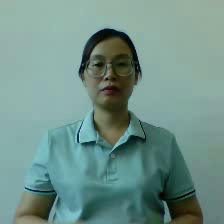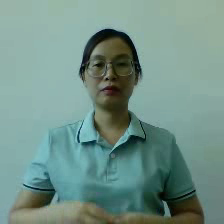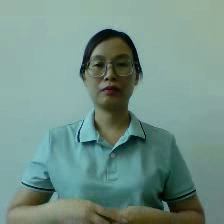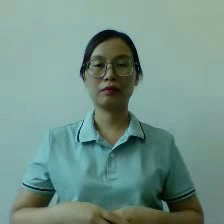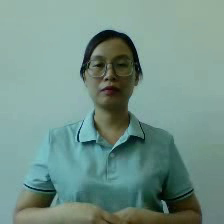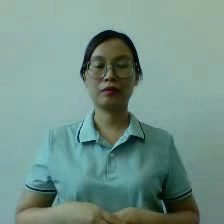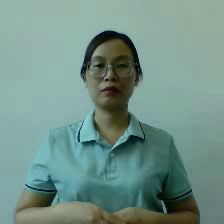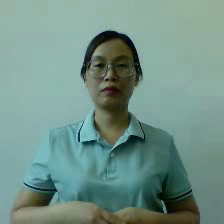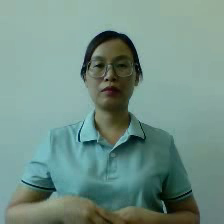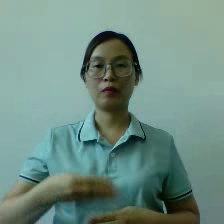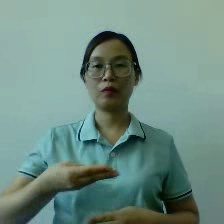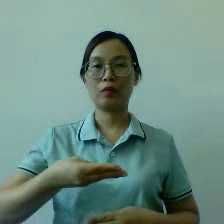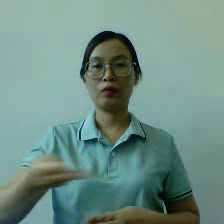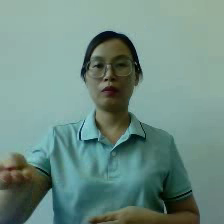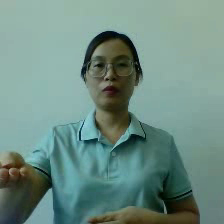Mua